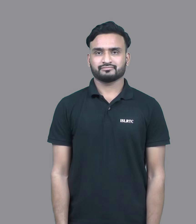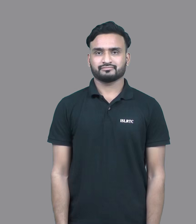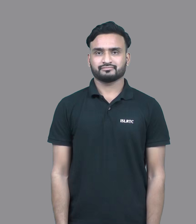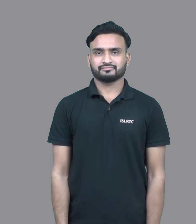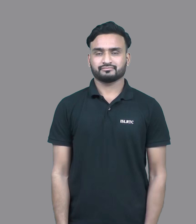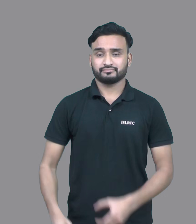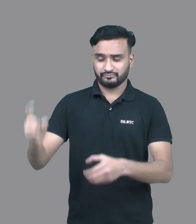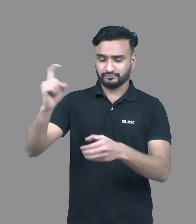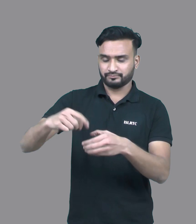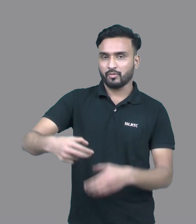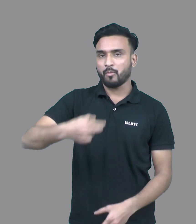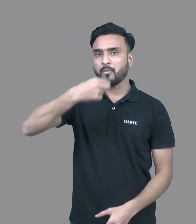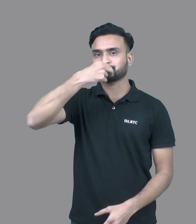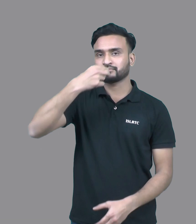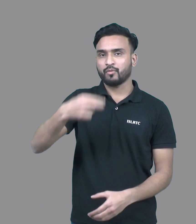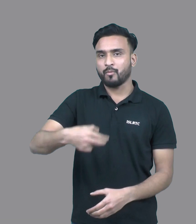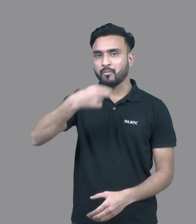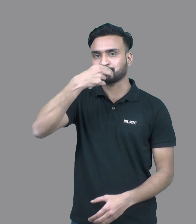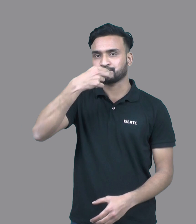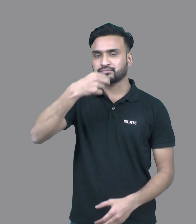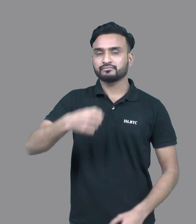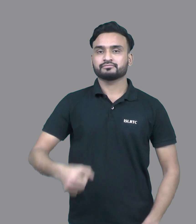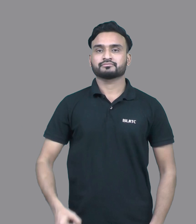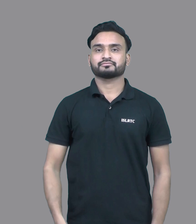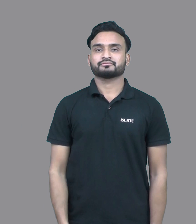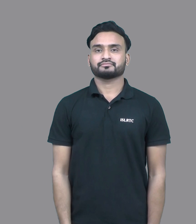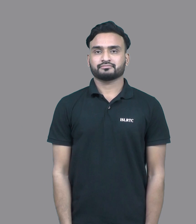Gol Gappe Pani Puri